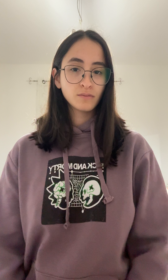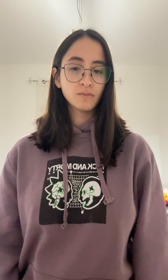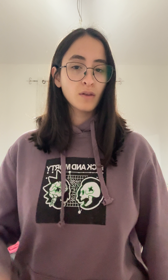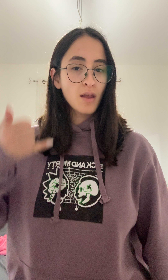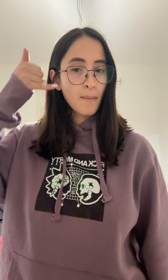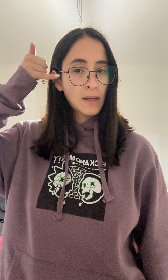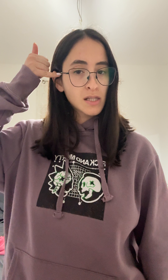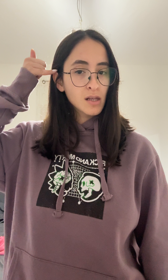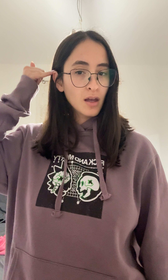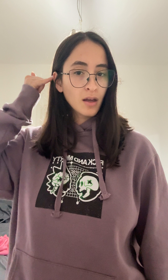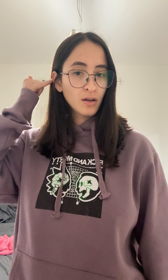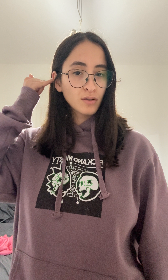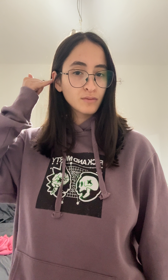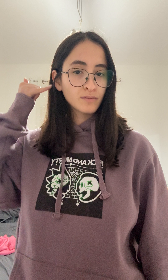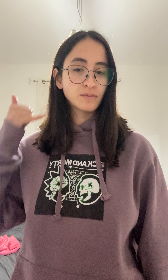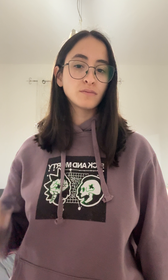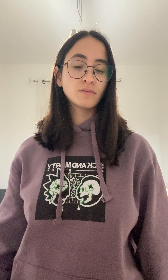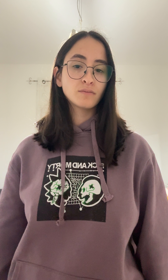פקיד